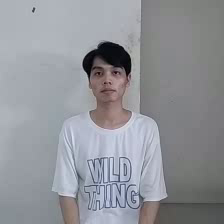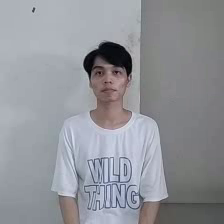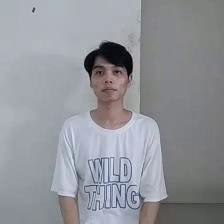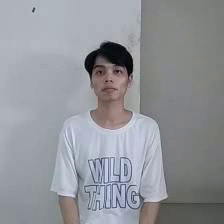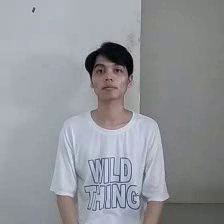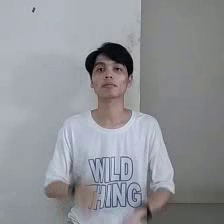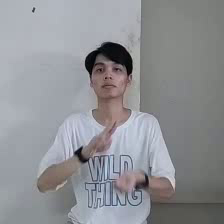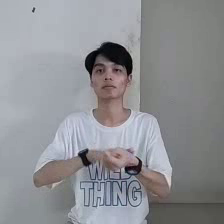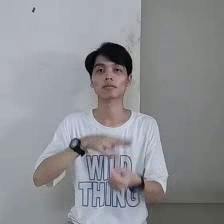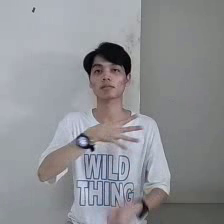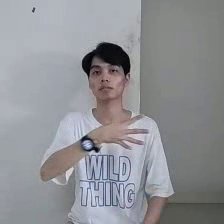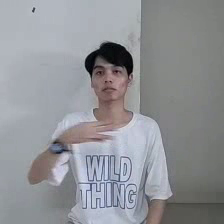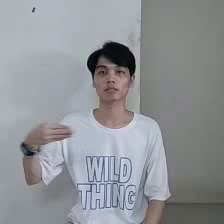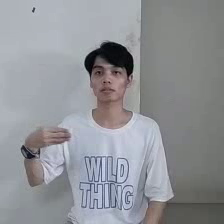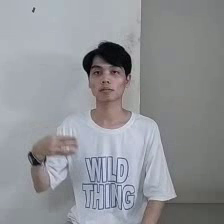Lây bệnh